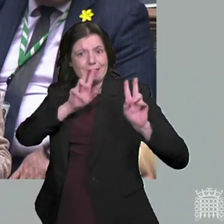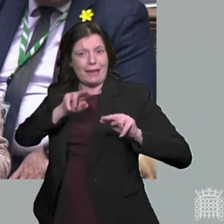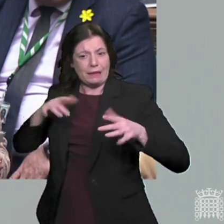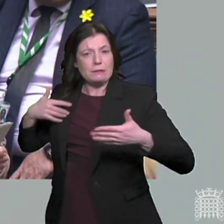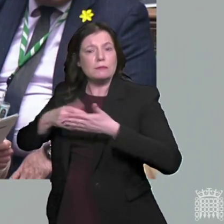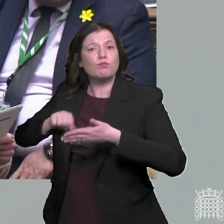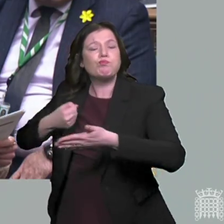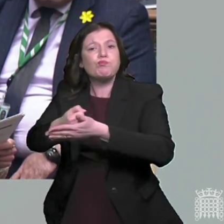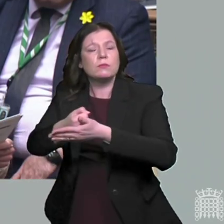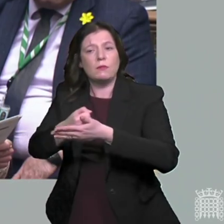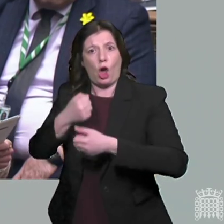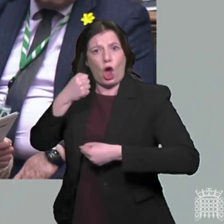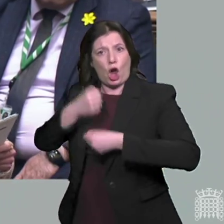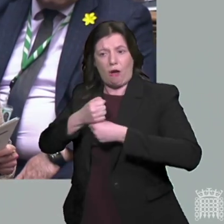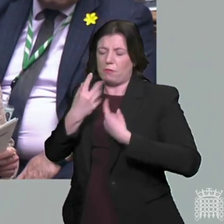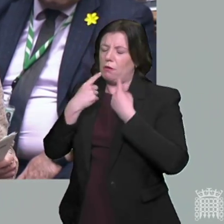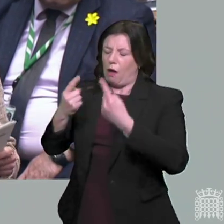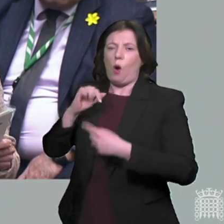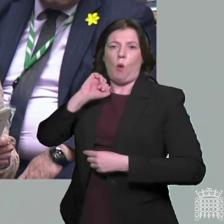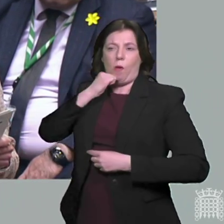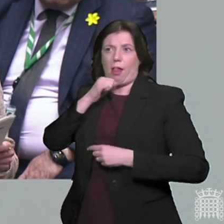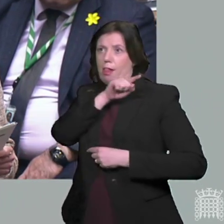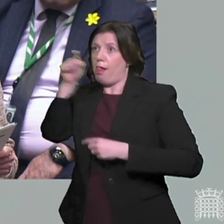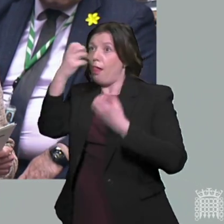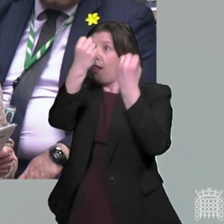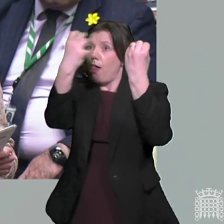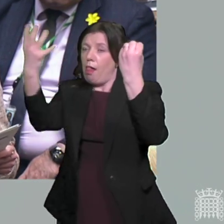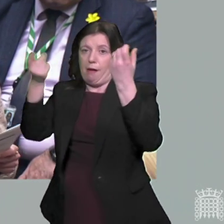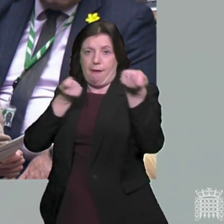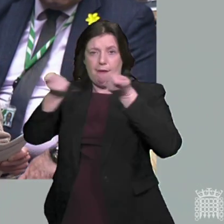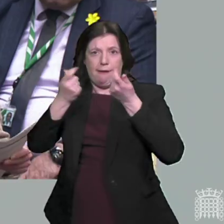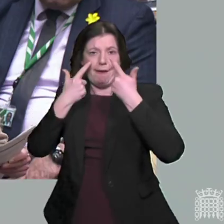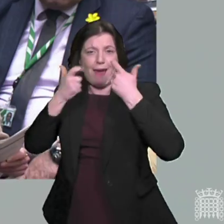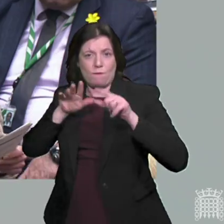The Prime Minister said:“Smart motorways are unpopular because they are unsafe.